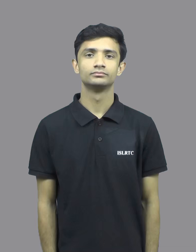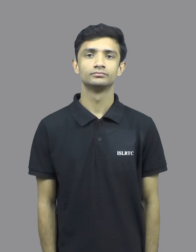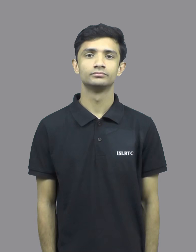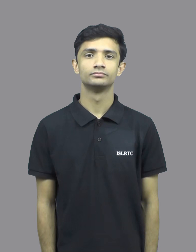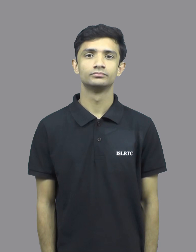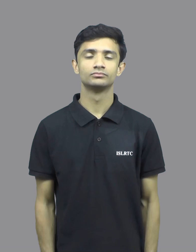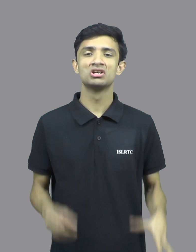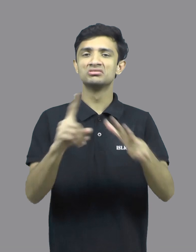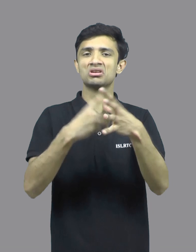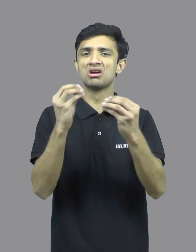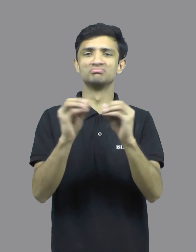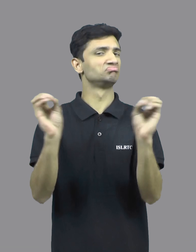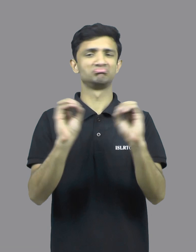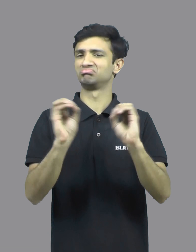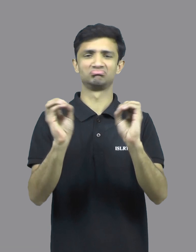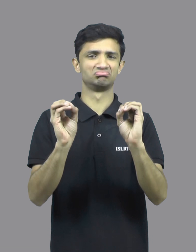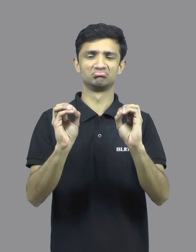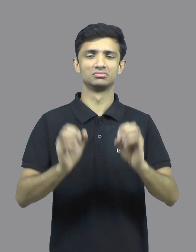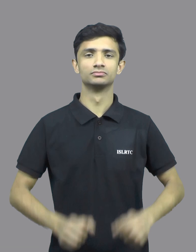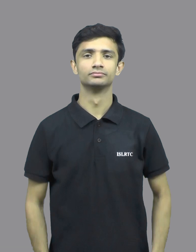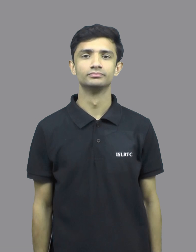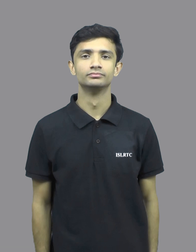Jobless Unemployed